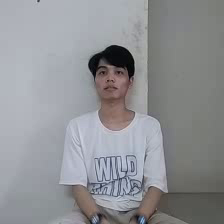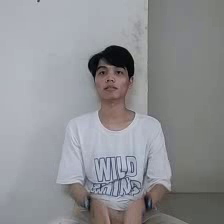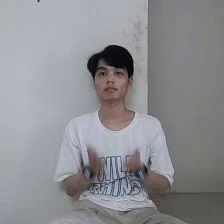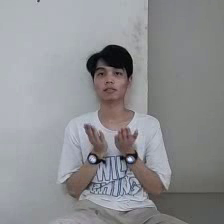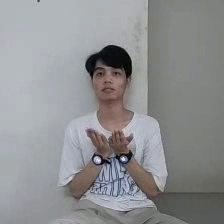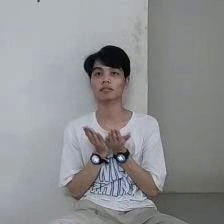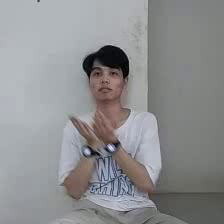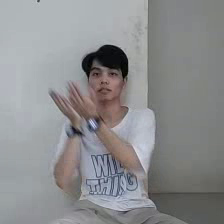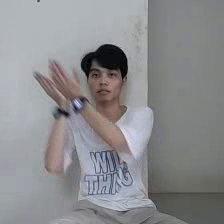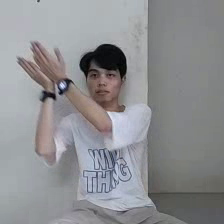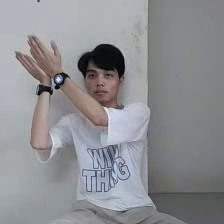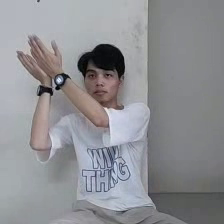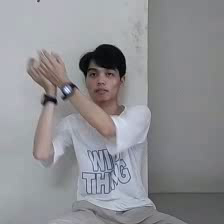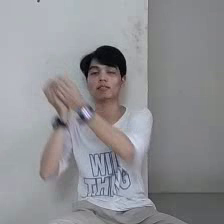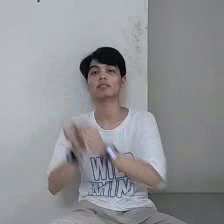Biếu tặng